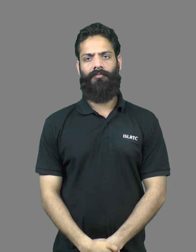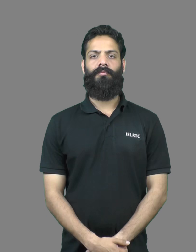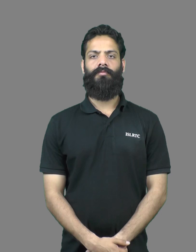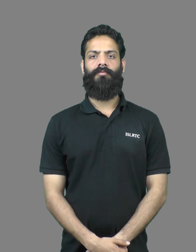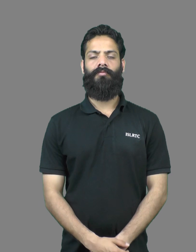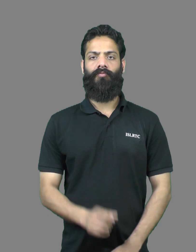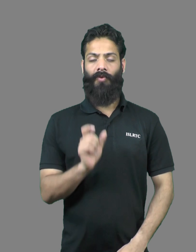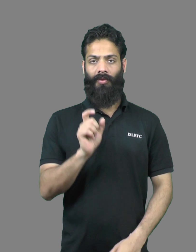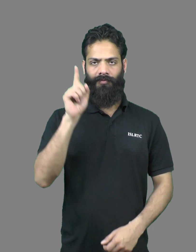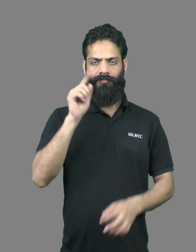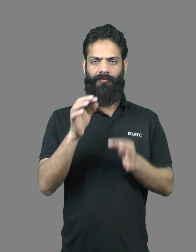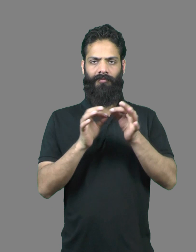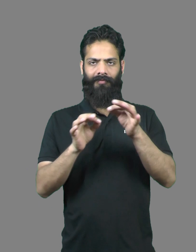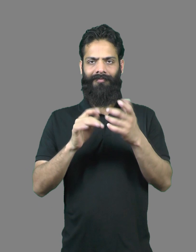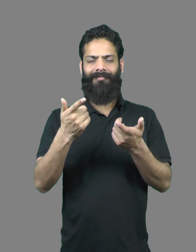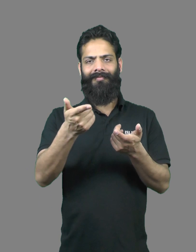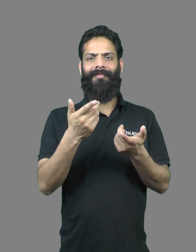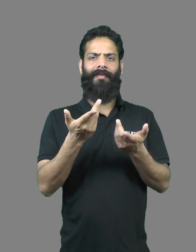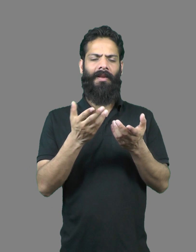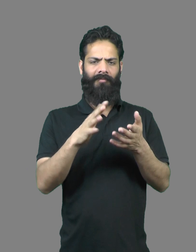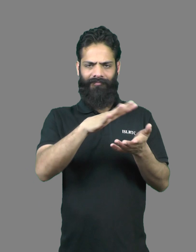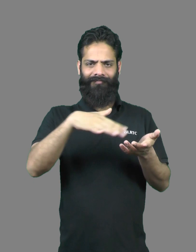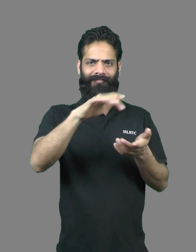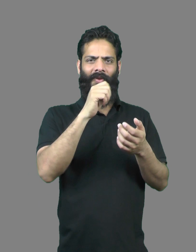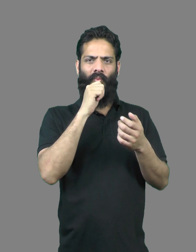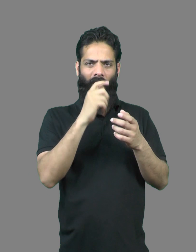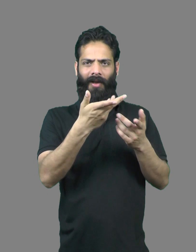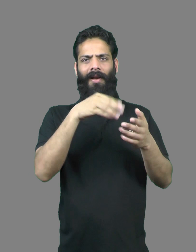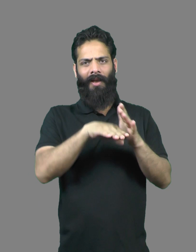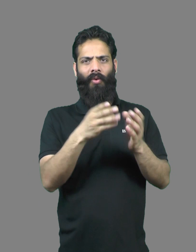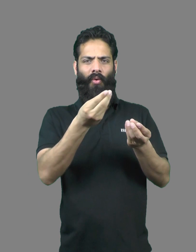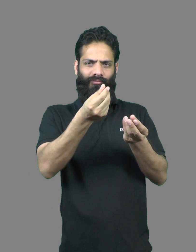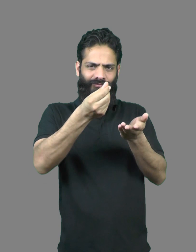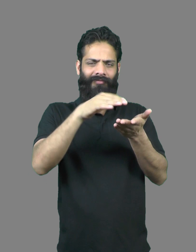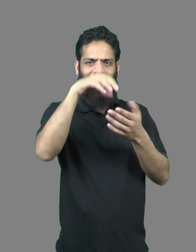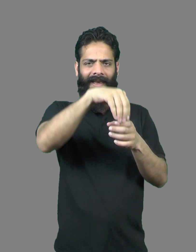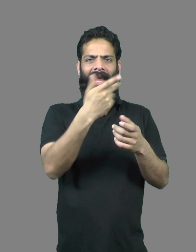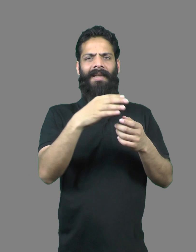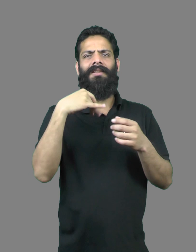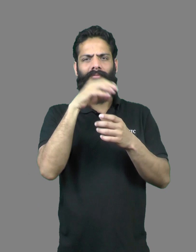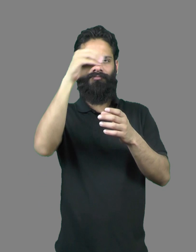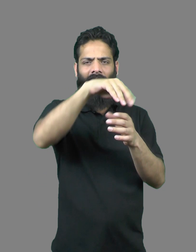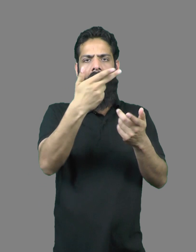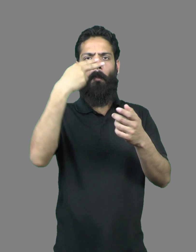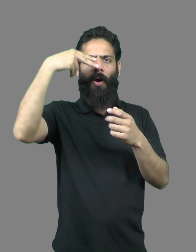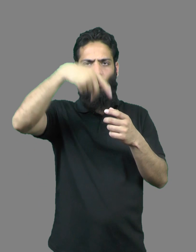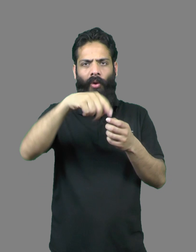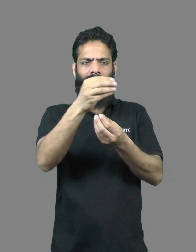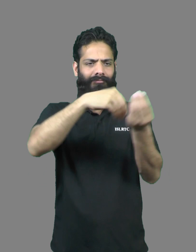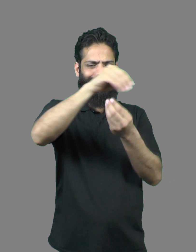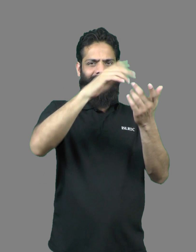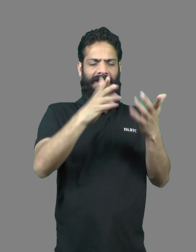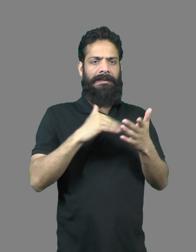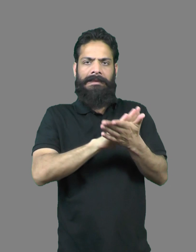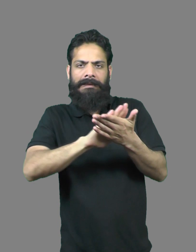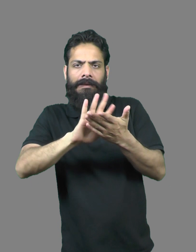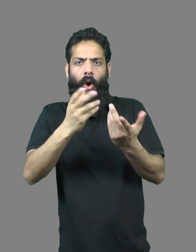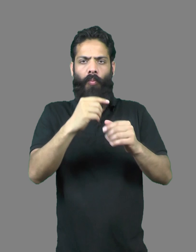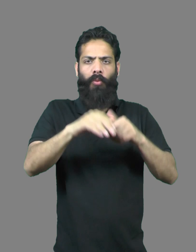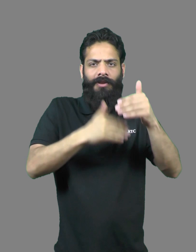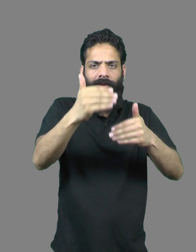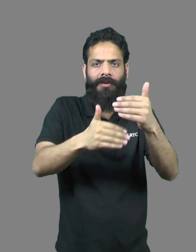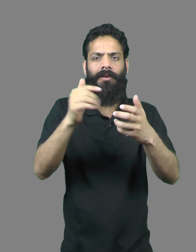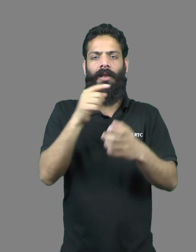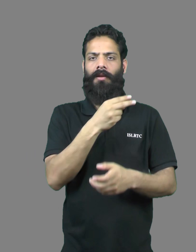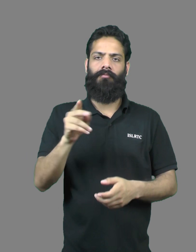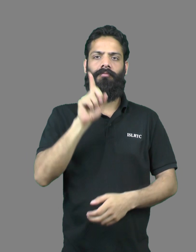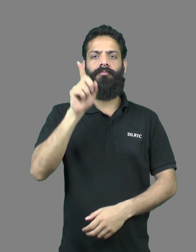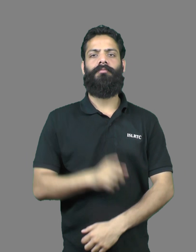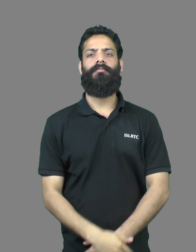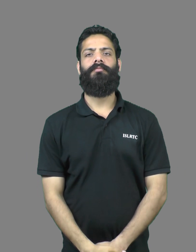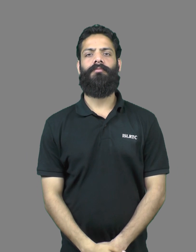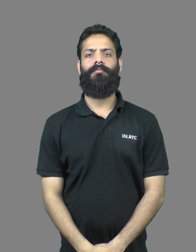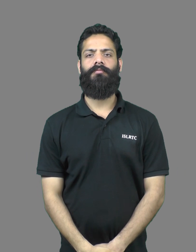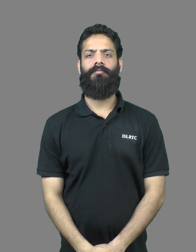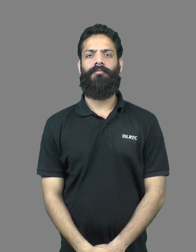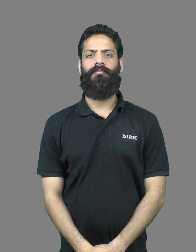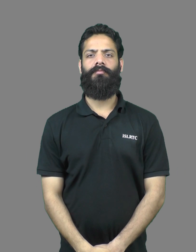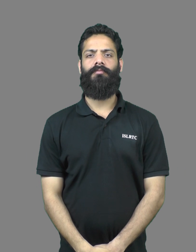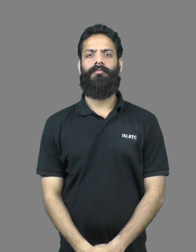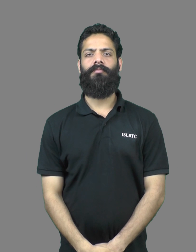Bioremediation